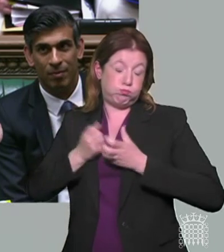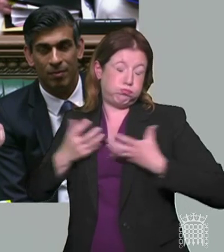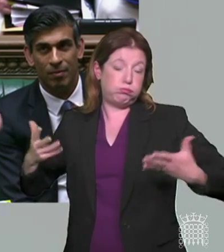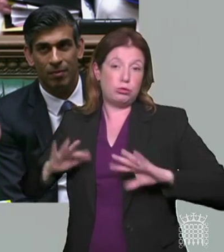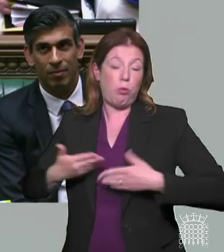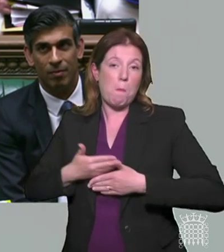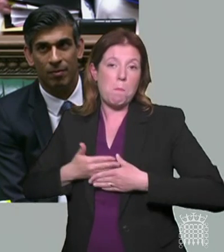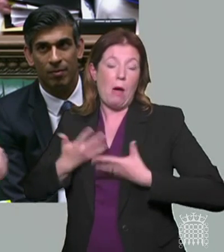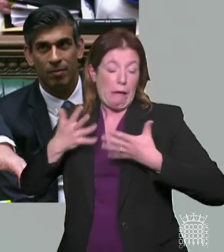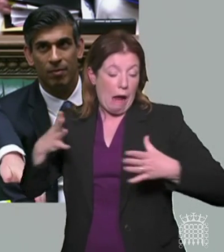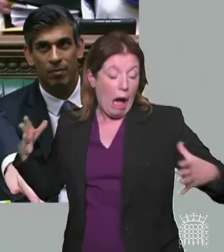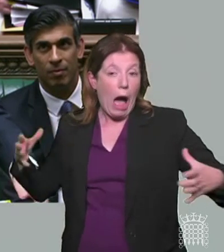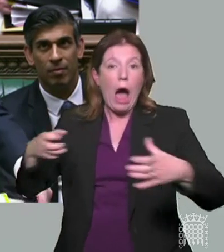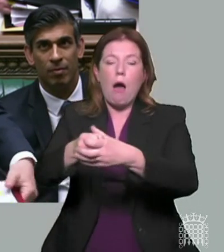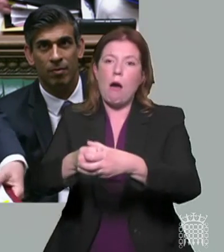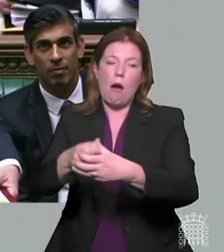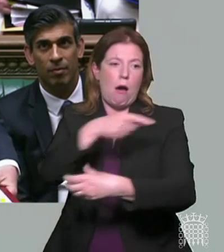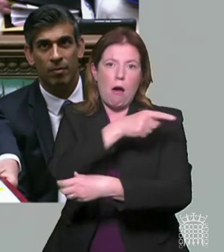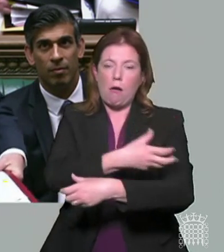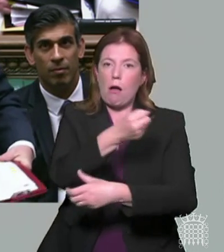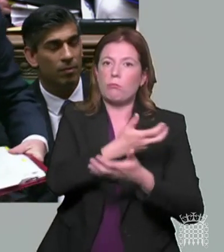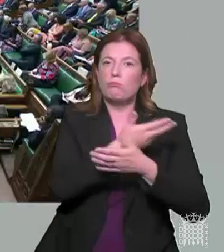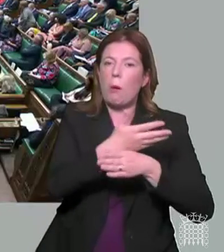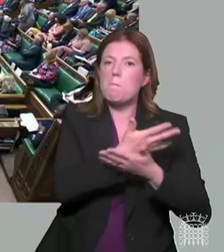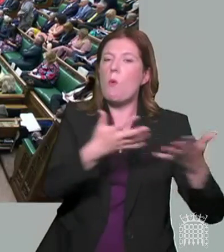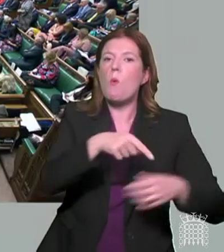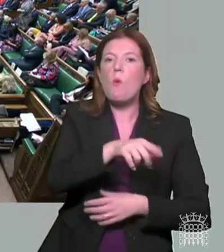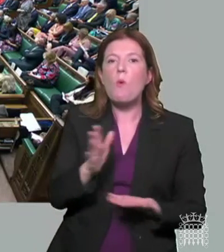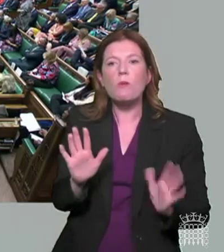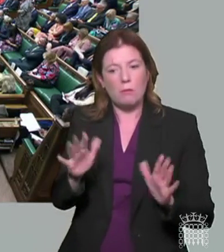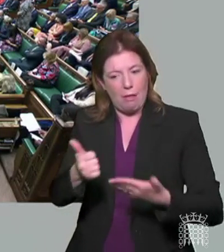That is giving us the foundation to take our country forward.